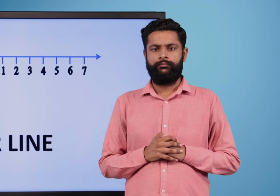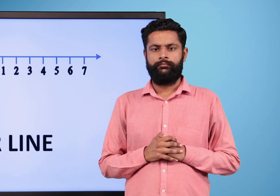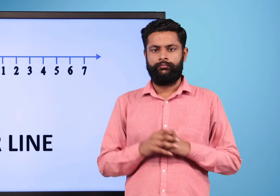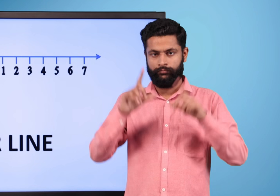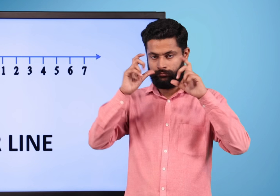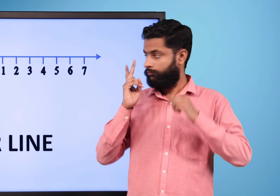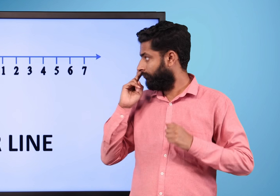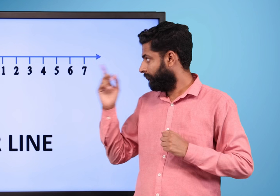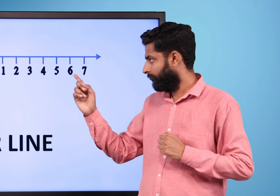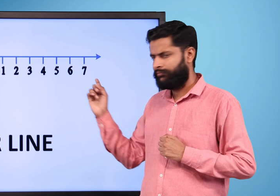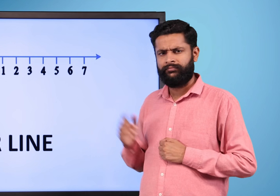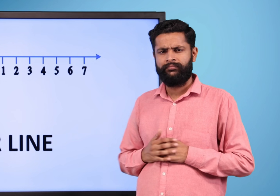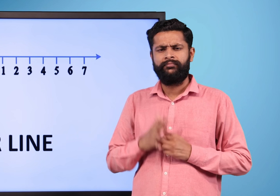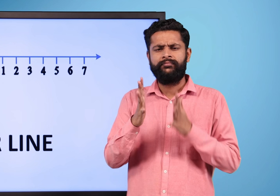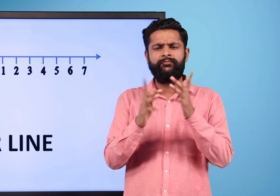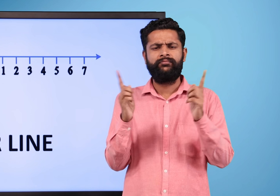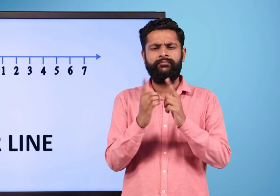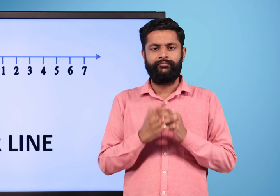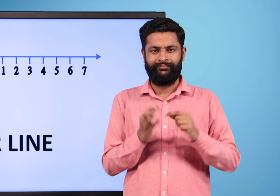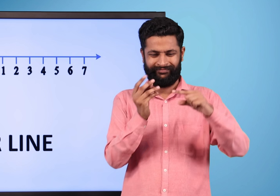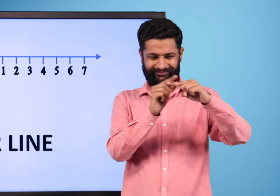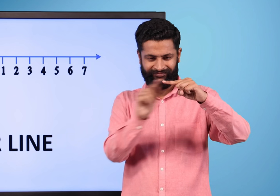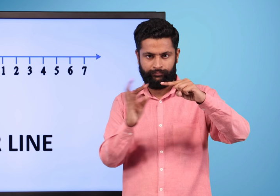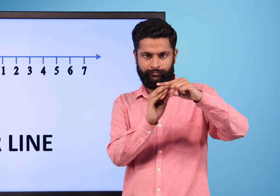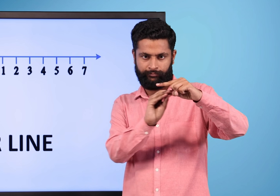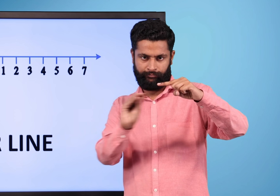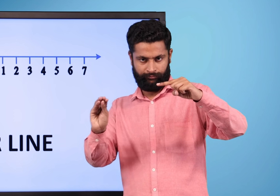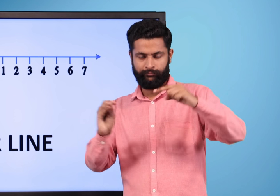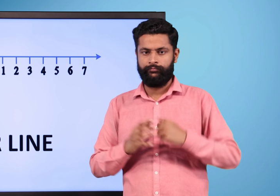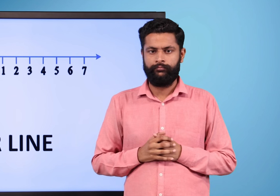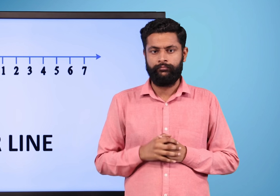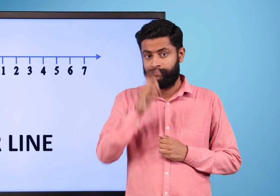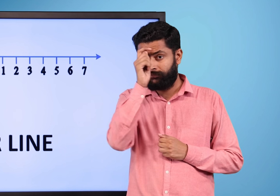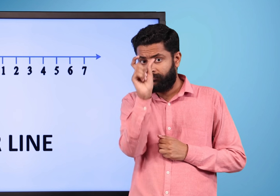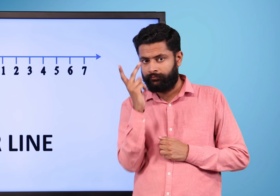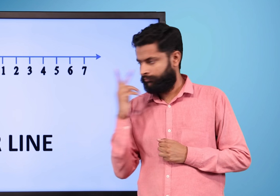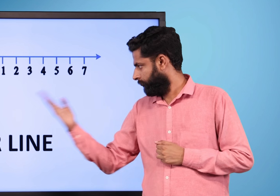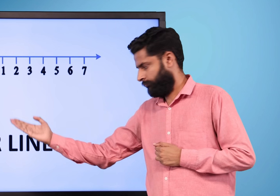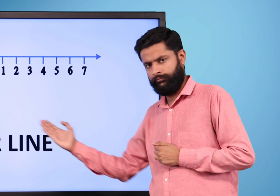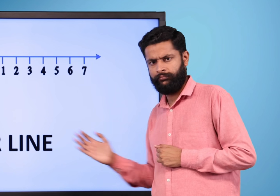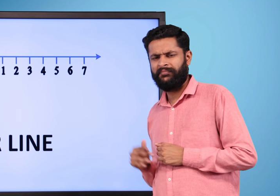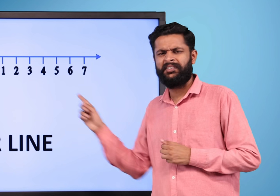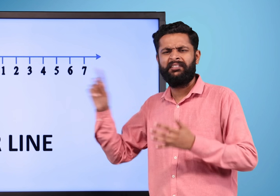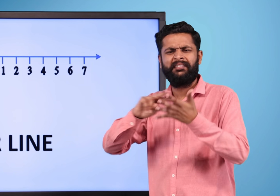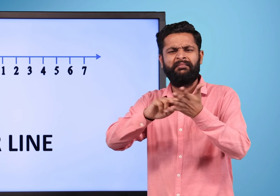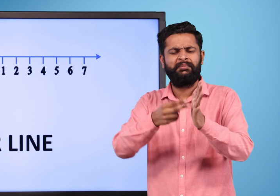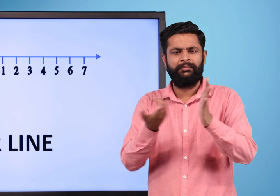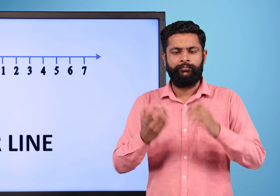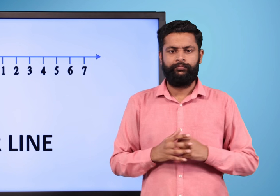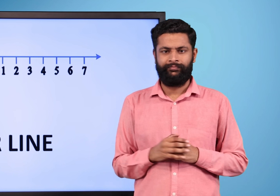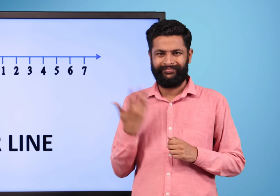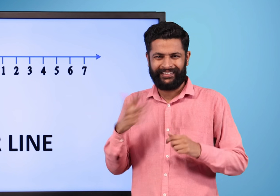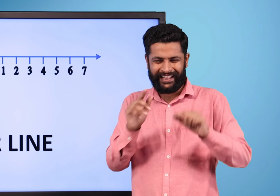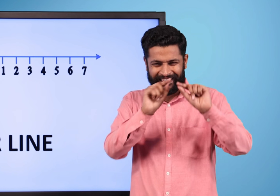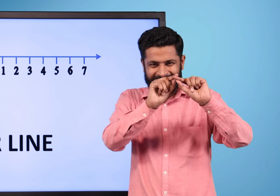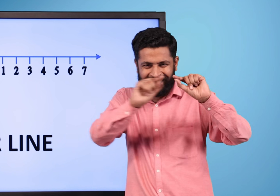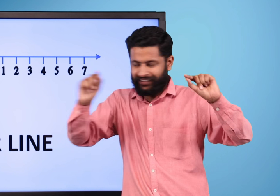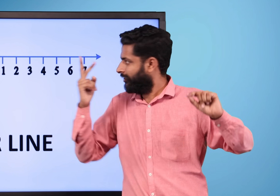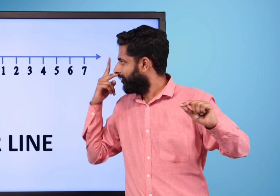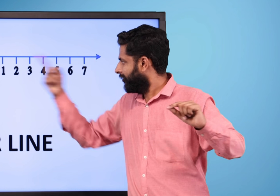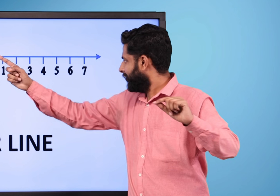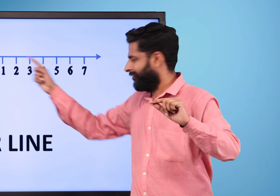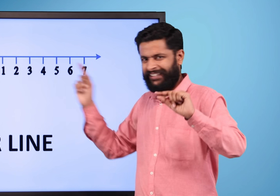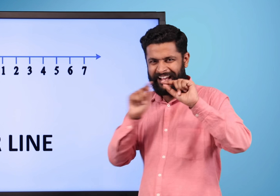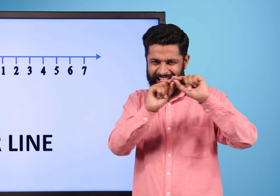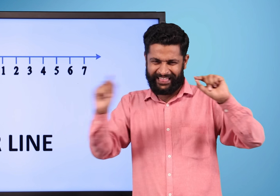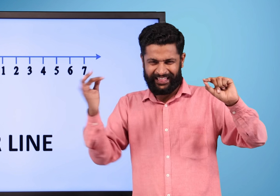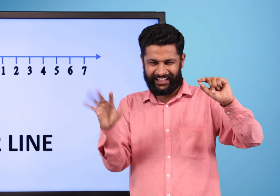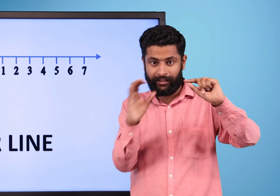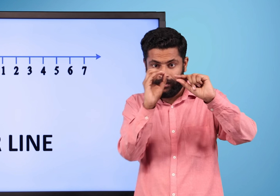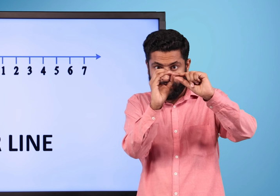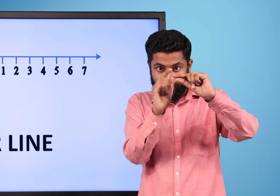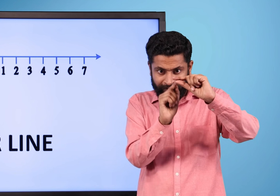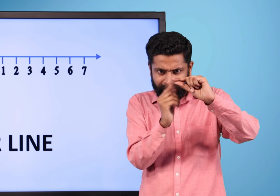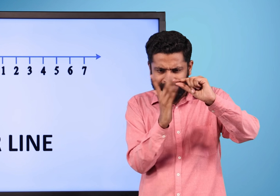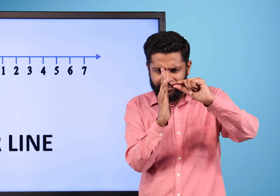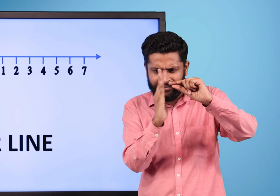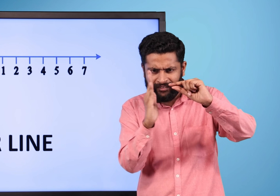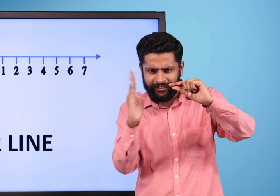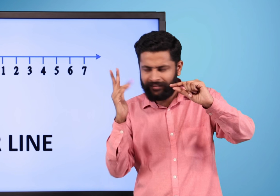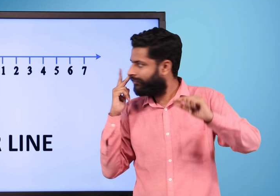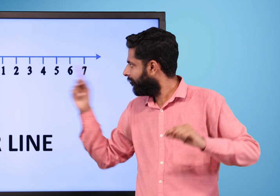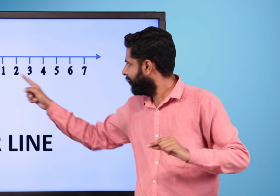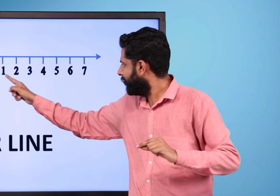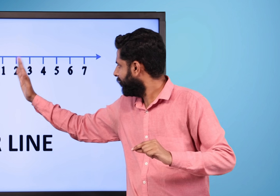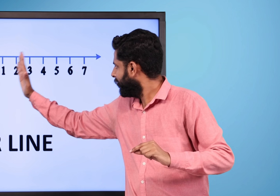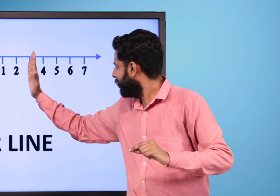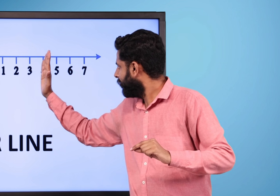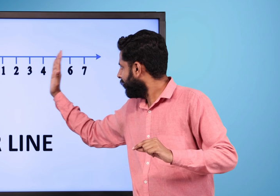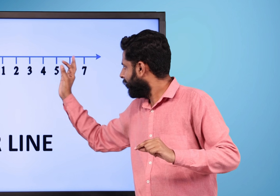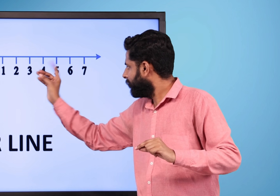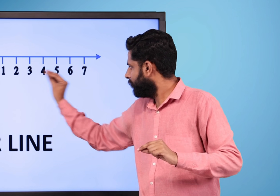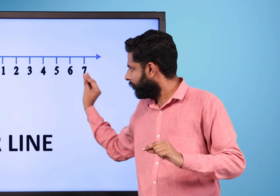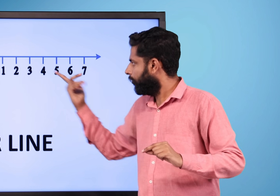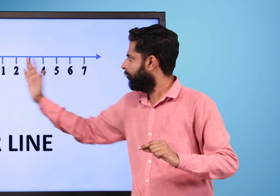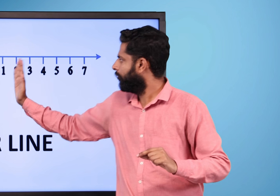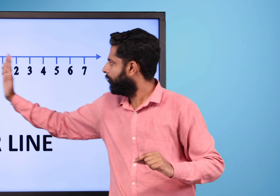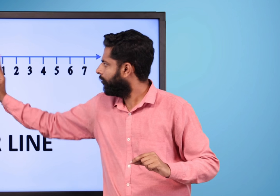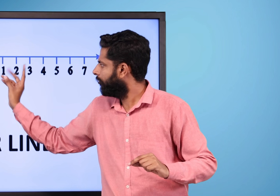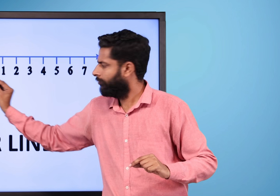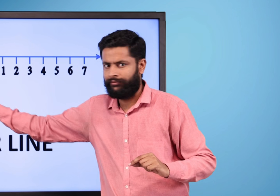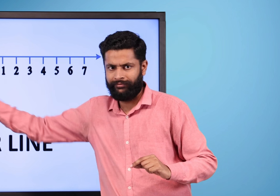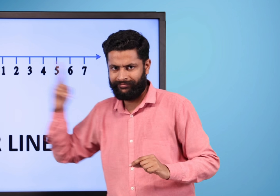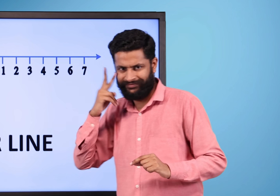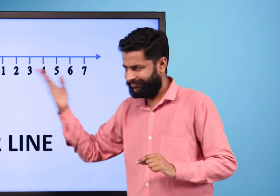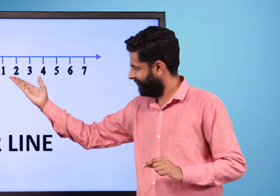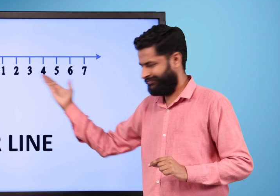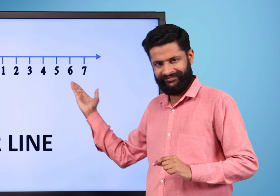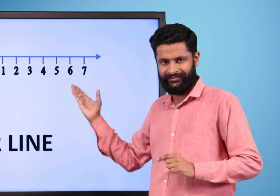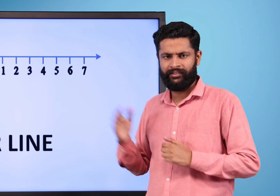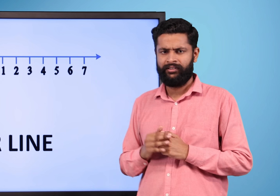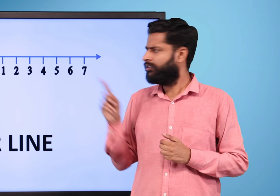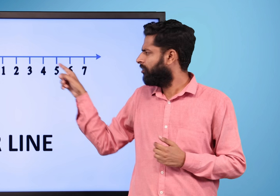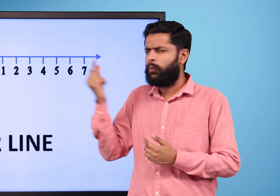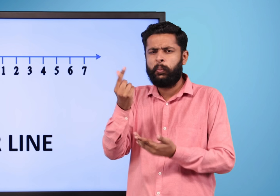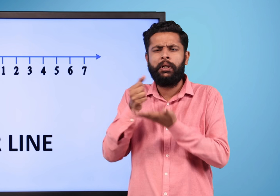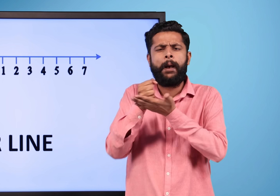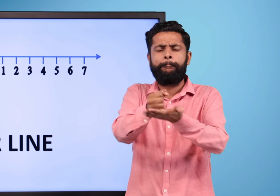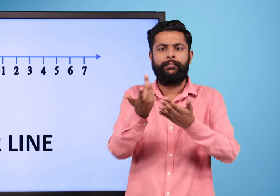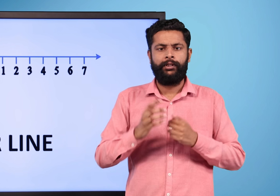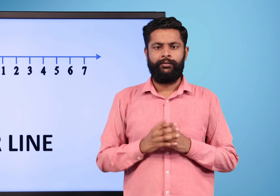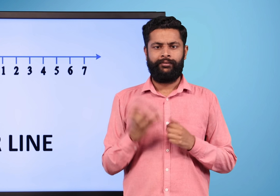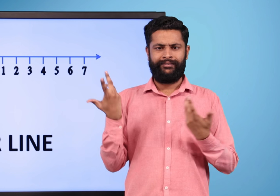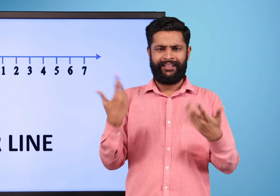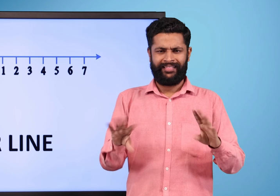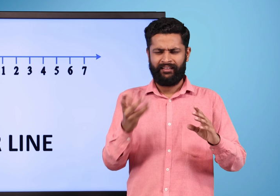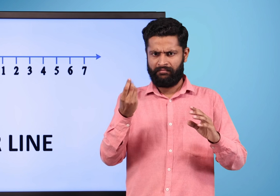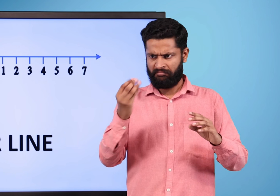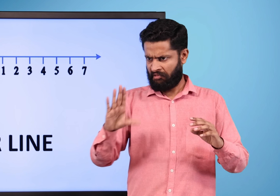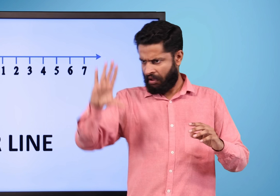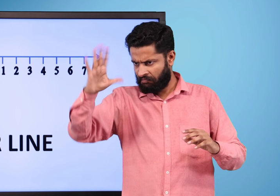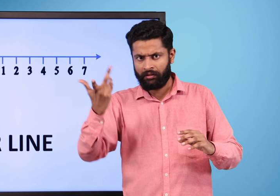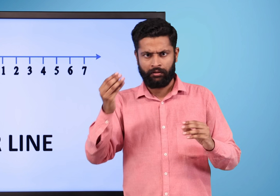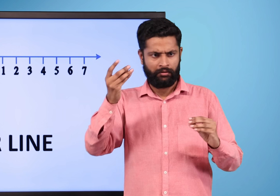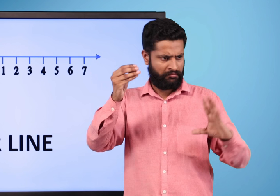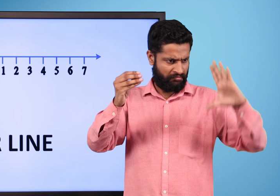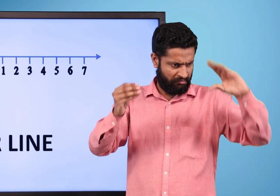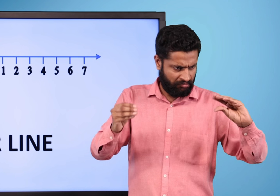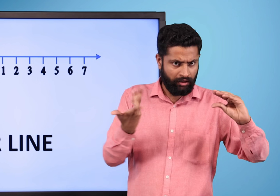Number line This sign means number line A number line shows numbers at equal intervals on a straight line. It is useful for various mathematical procedures